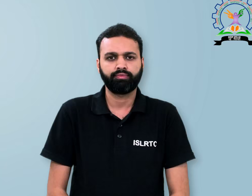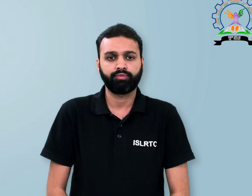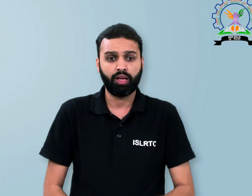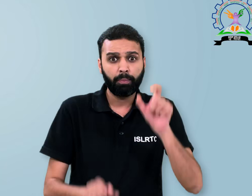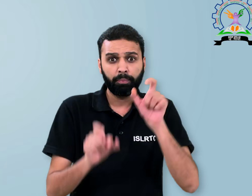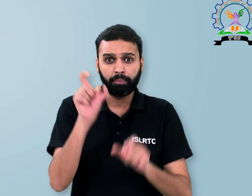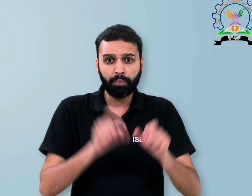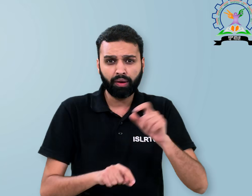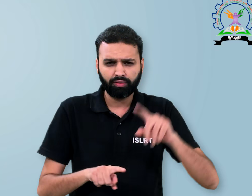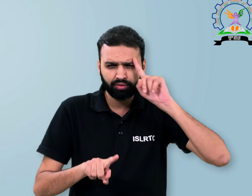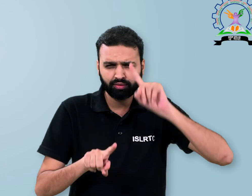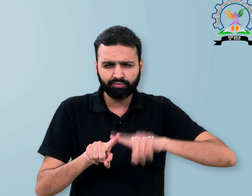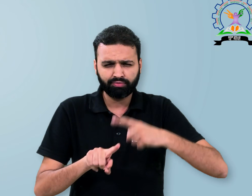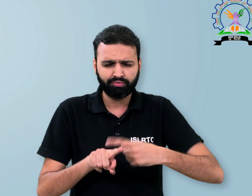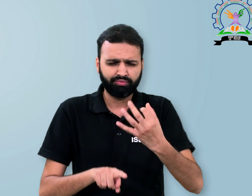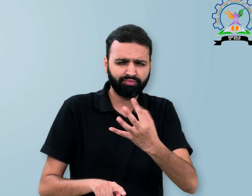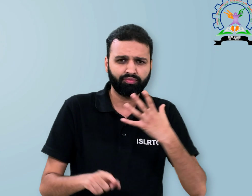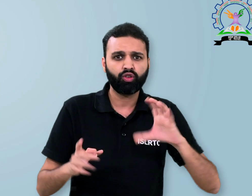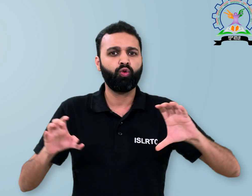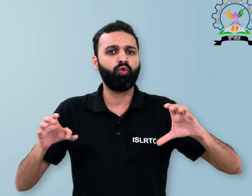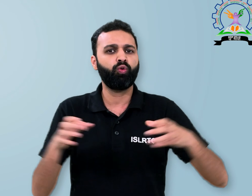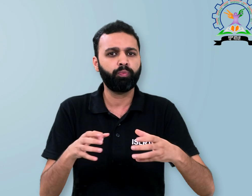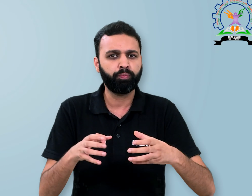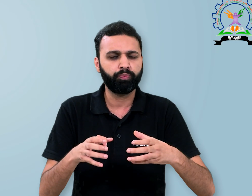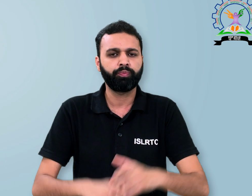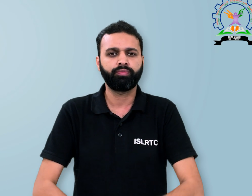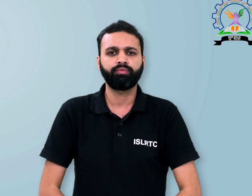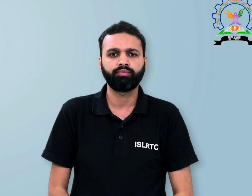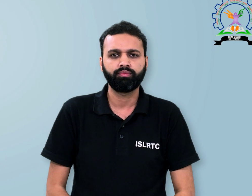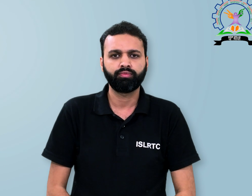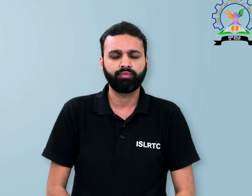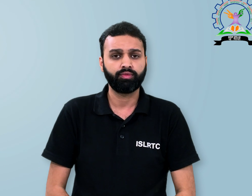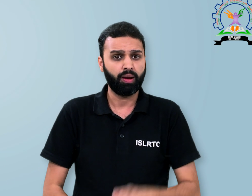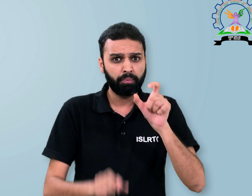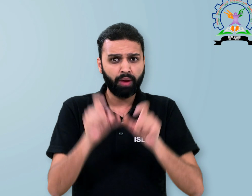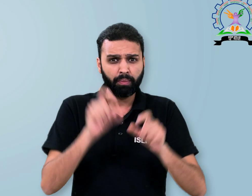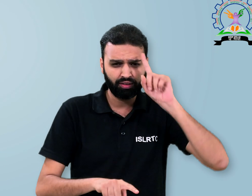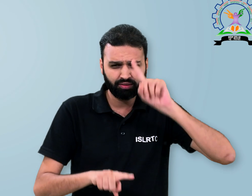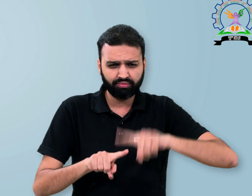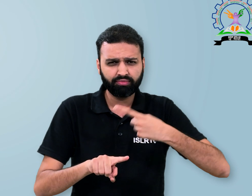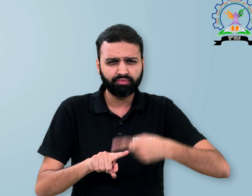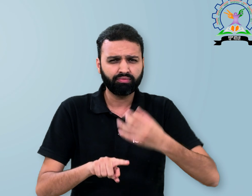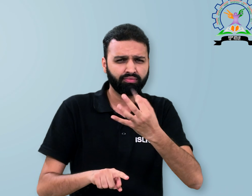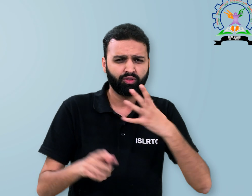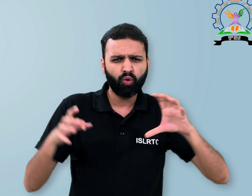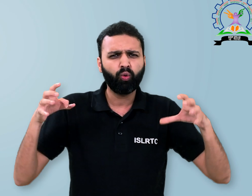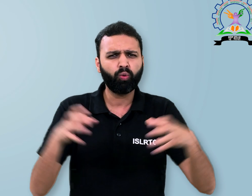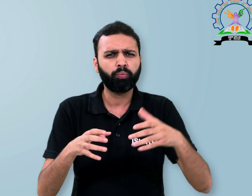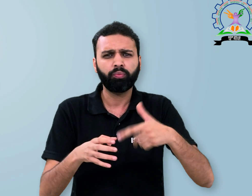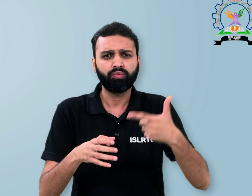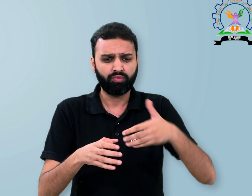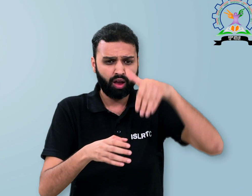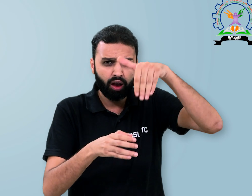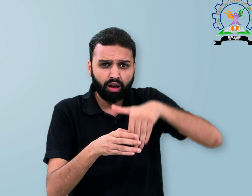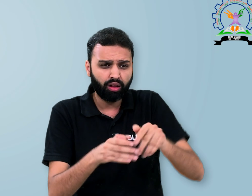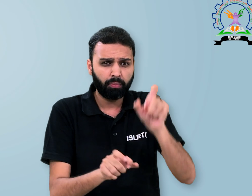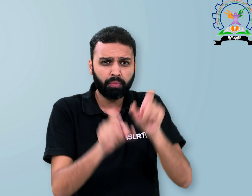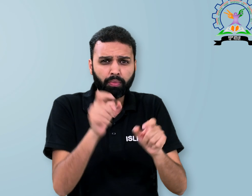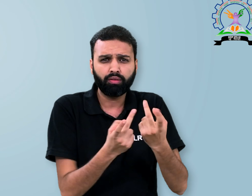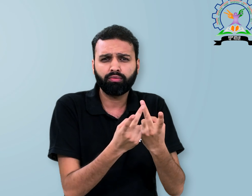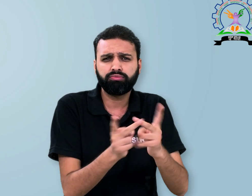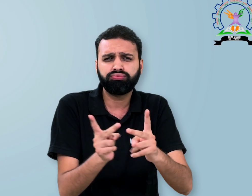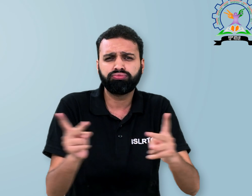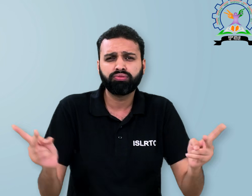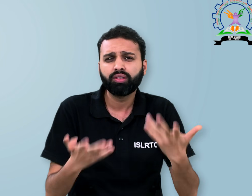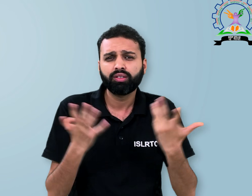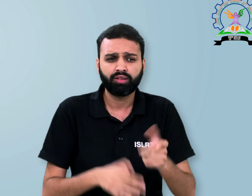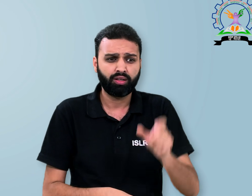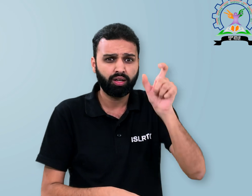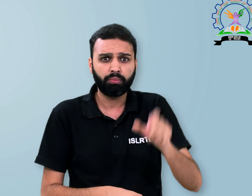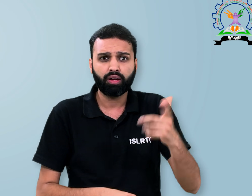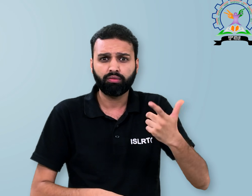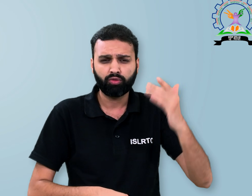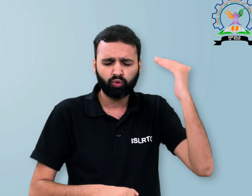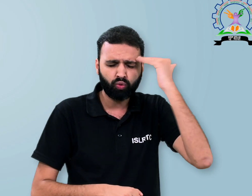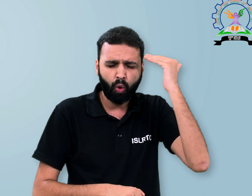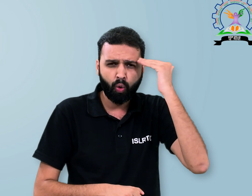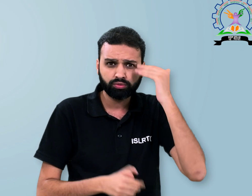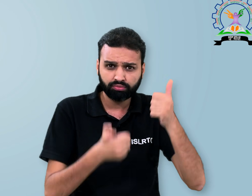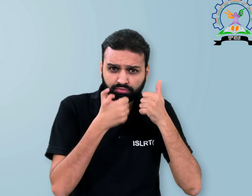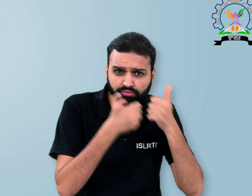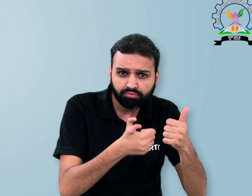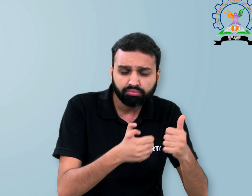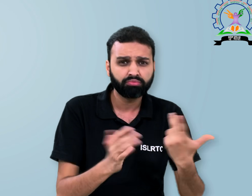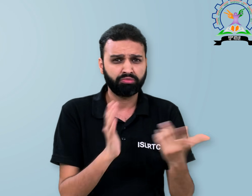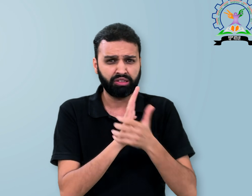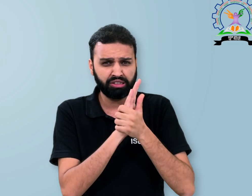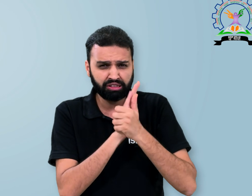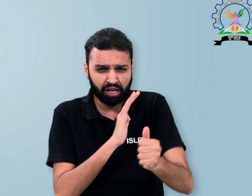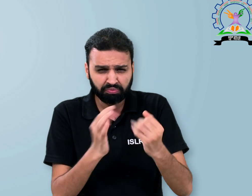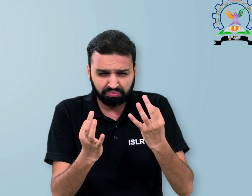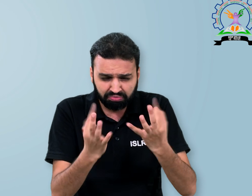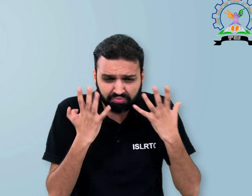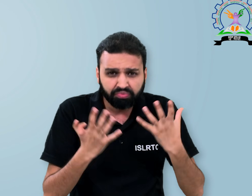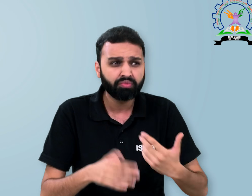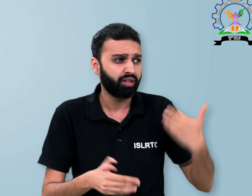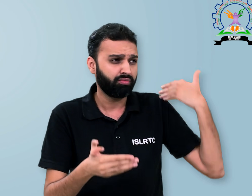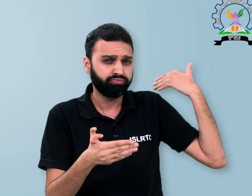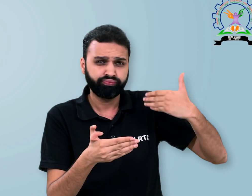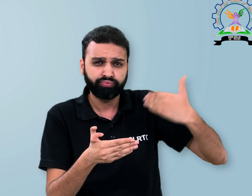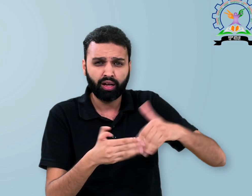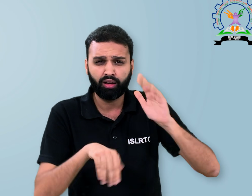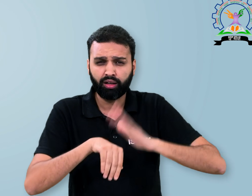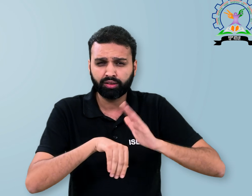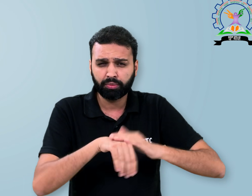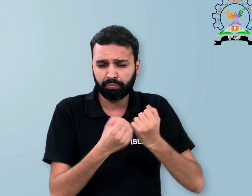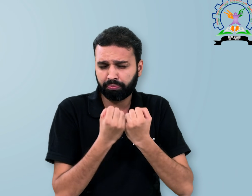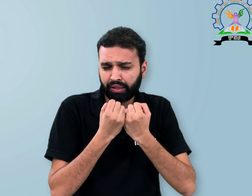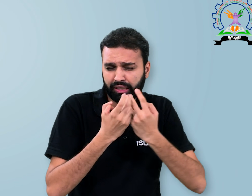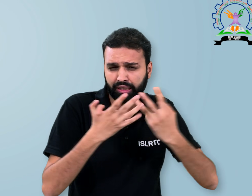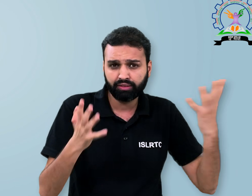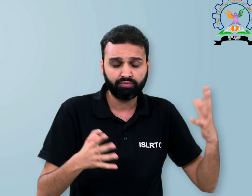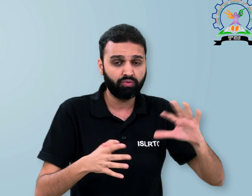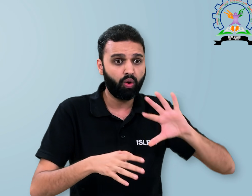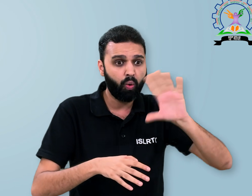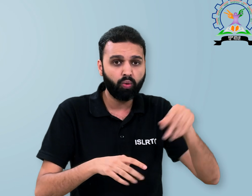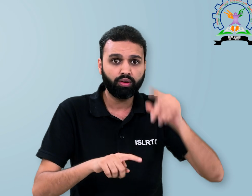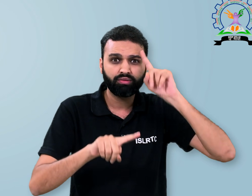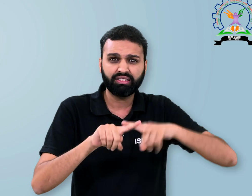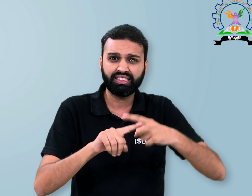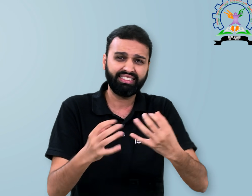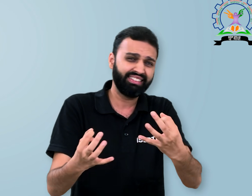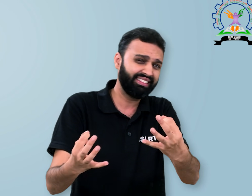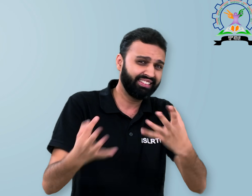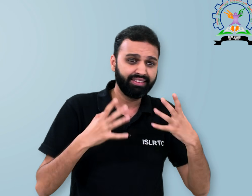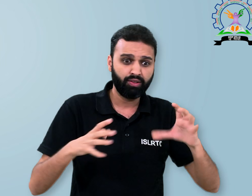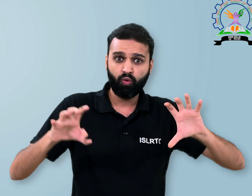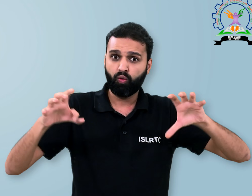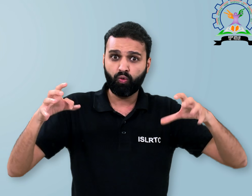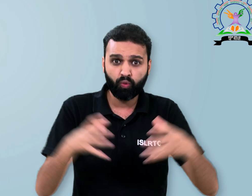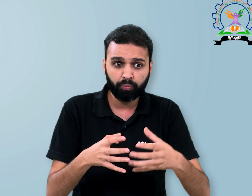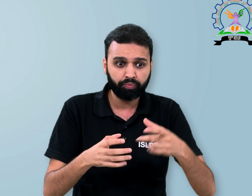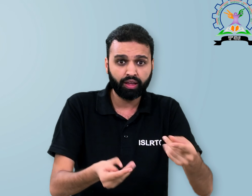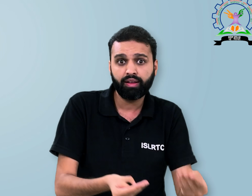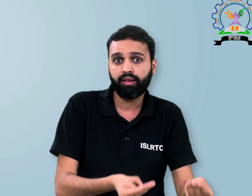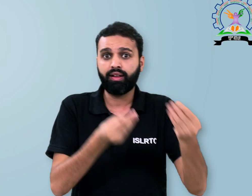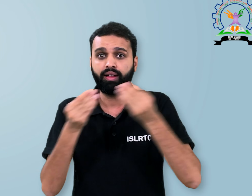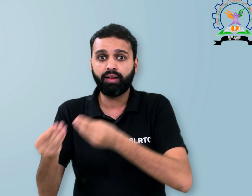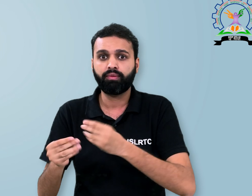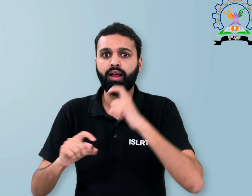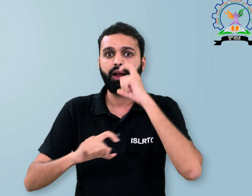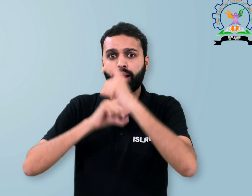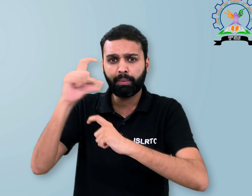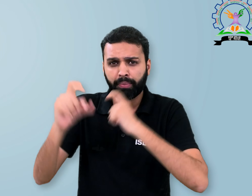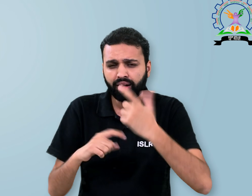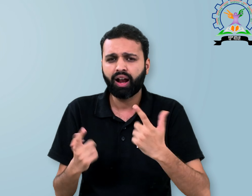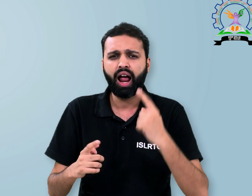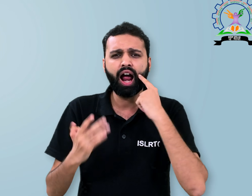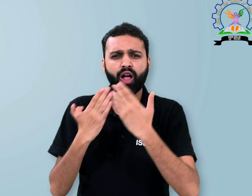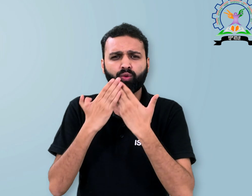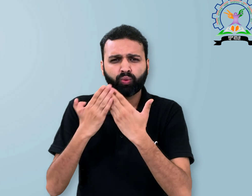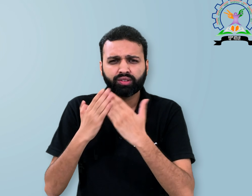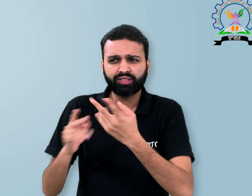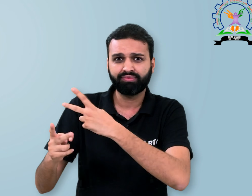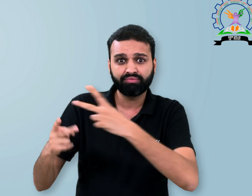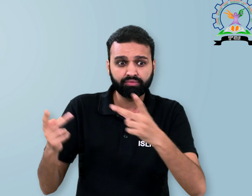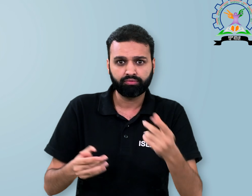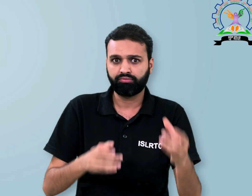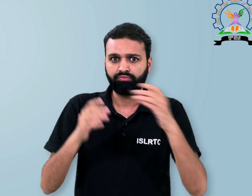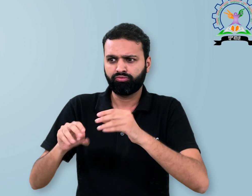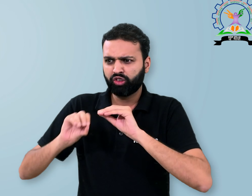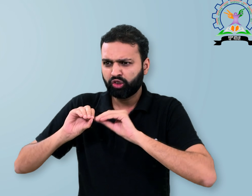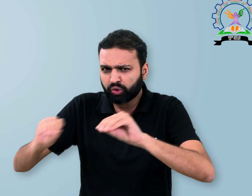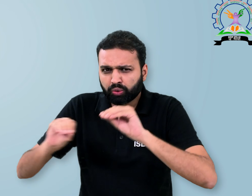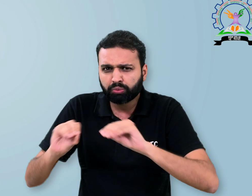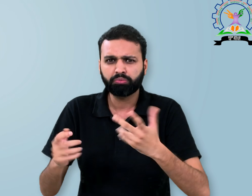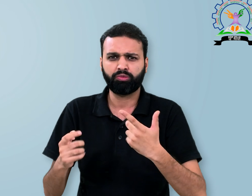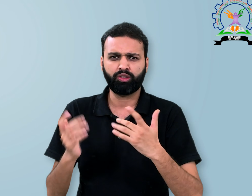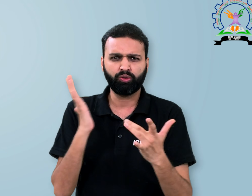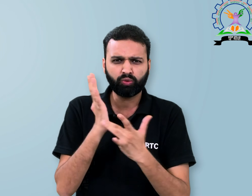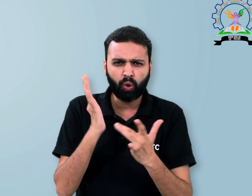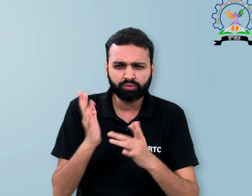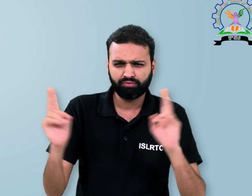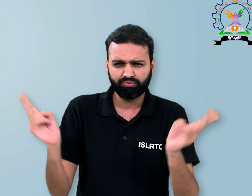Human Capital Human capital refers to the stock of knowledge, skills, abilities, and experience possessed by individuals within